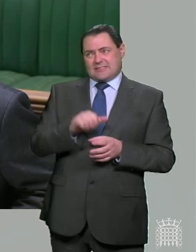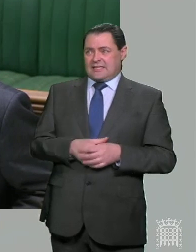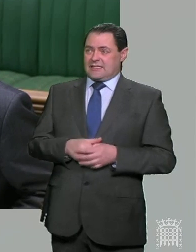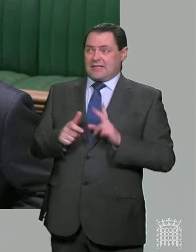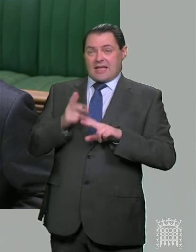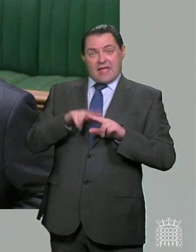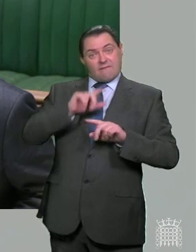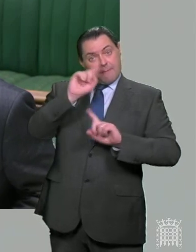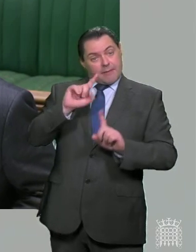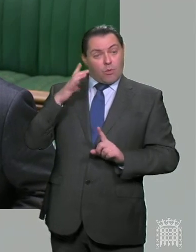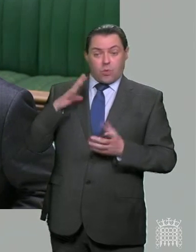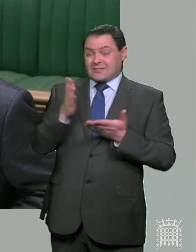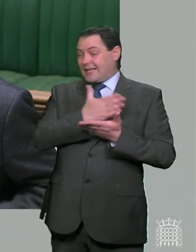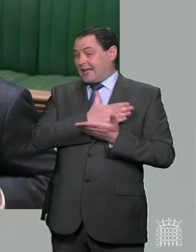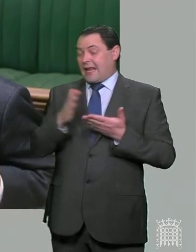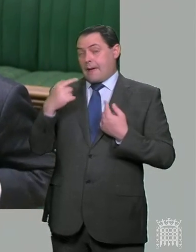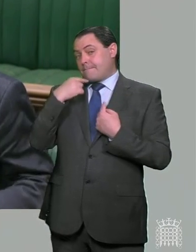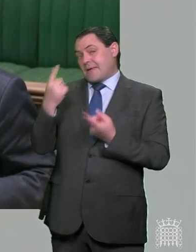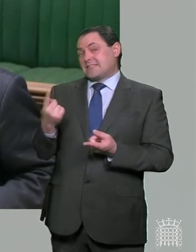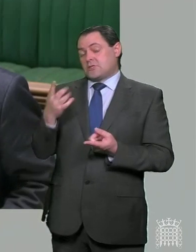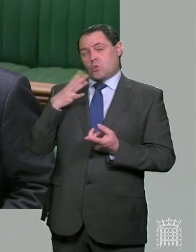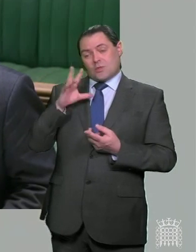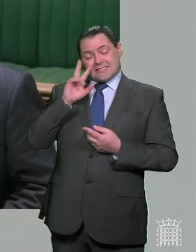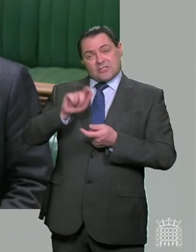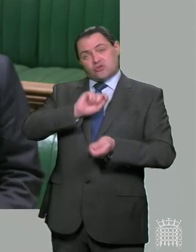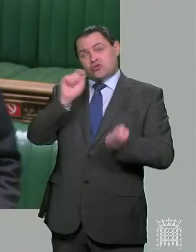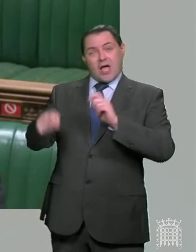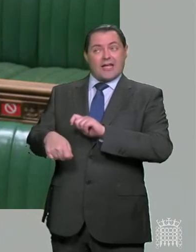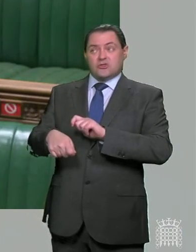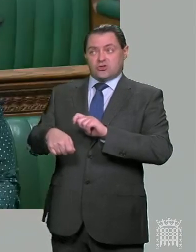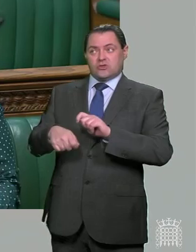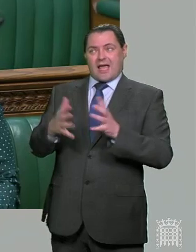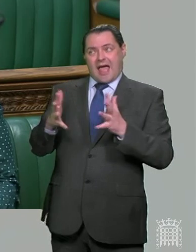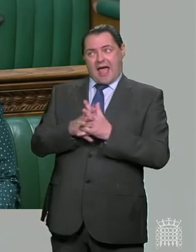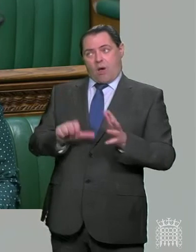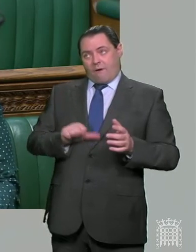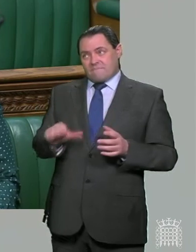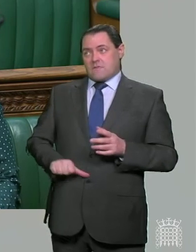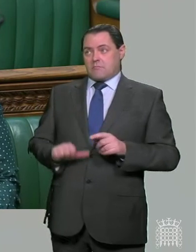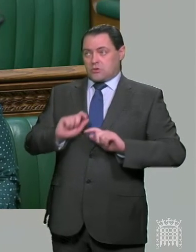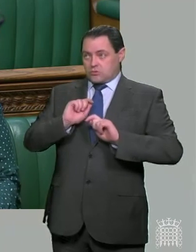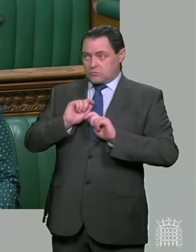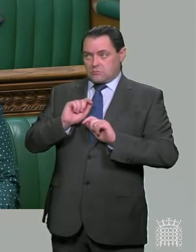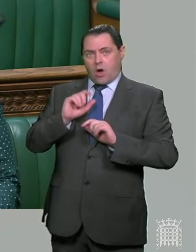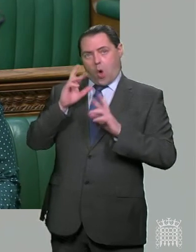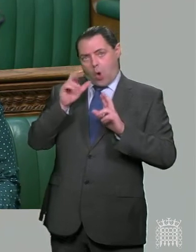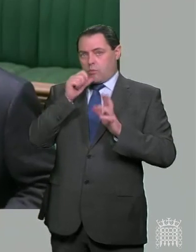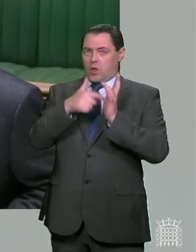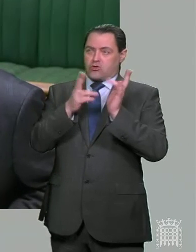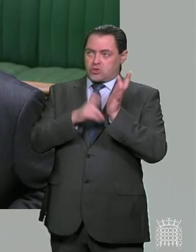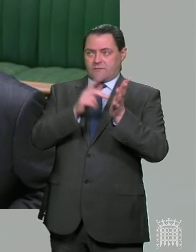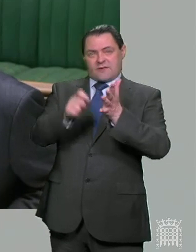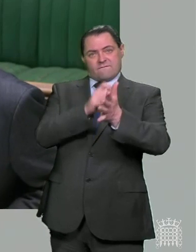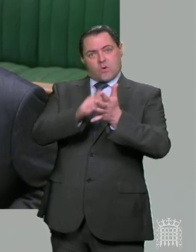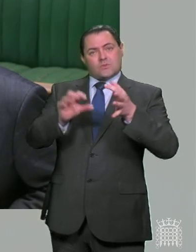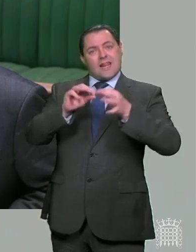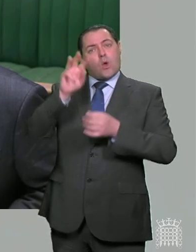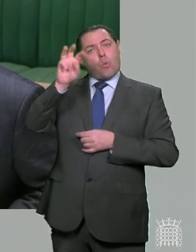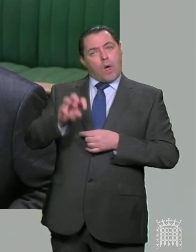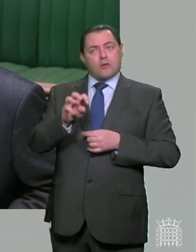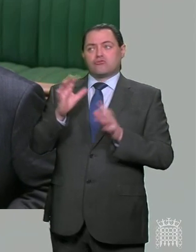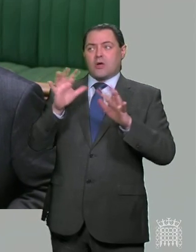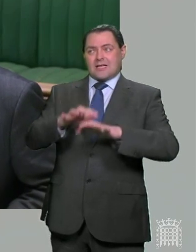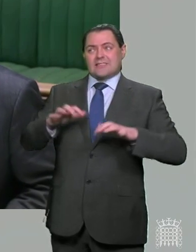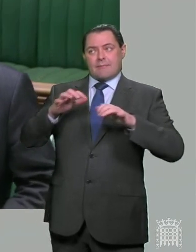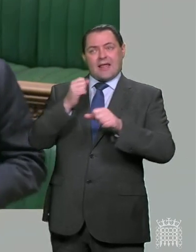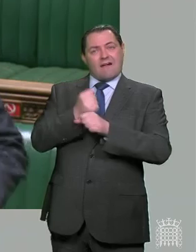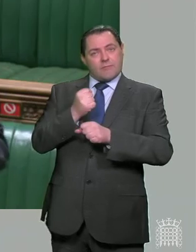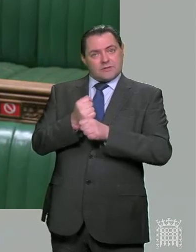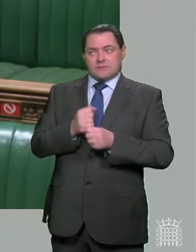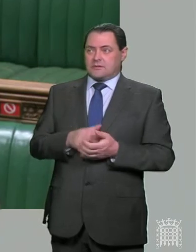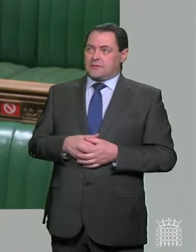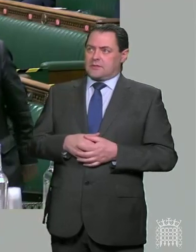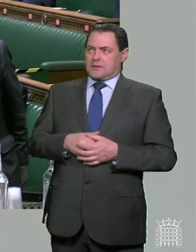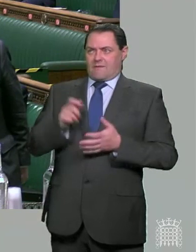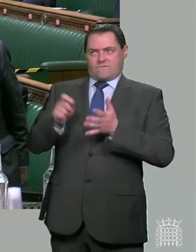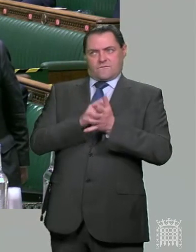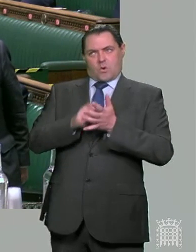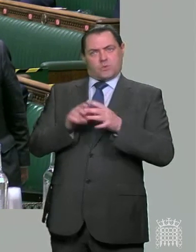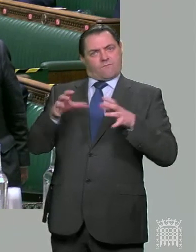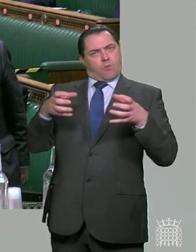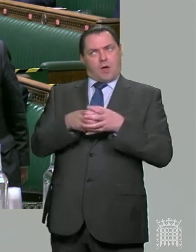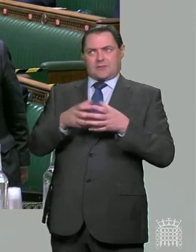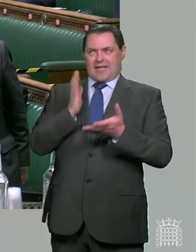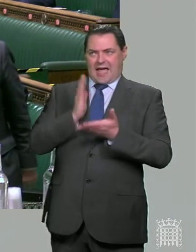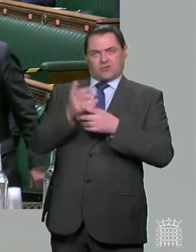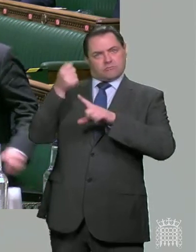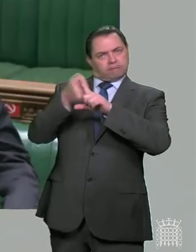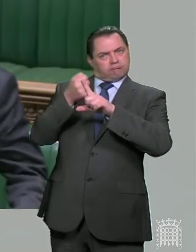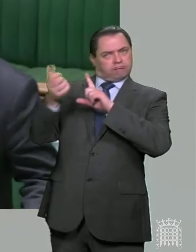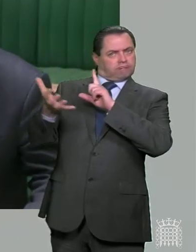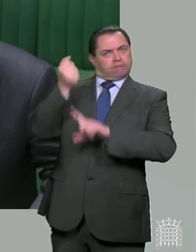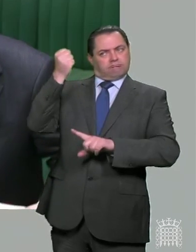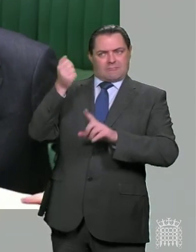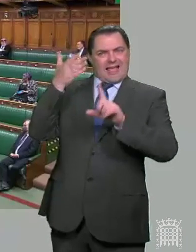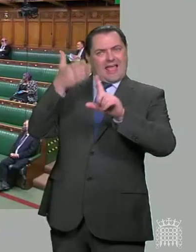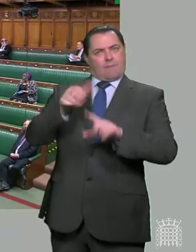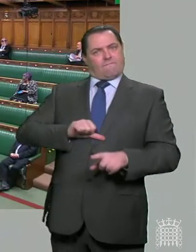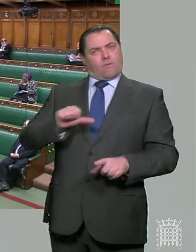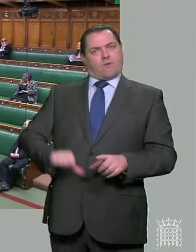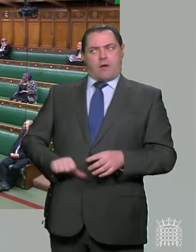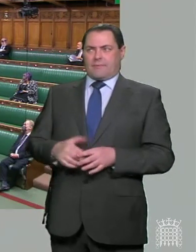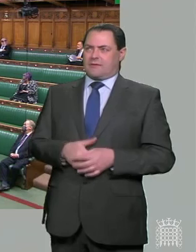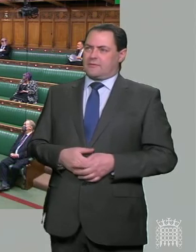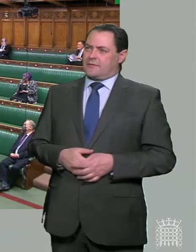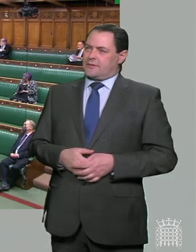If people want to send a clear signal and they want change in the way farmers are treated in Wales, then I hope they will vote Conservative in the Welsh Assembly elections in just two weeks’ time and vote for a party that actually champions agriculture and believes in it.